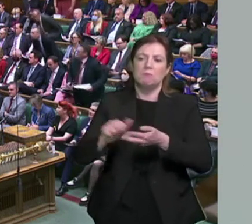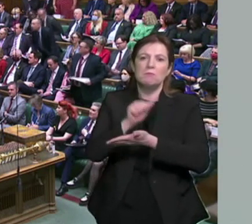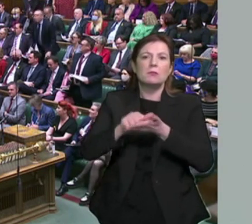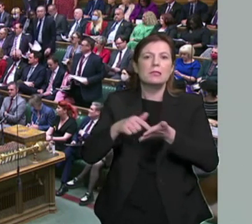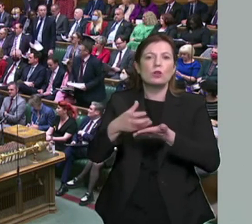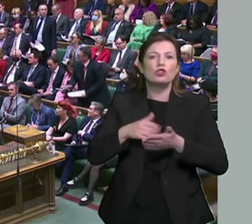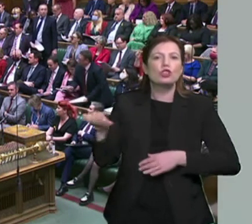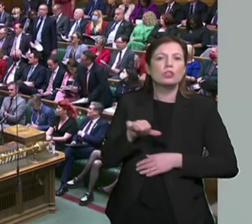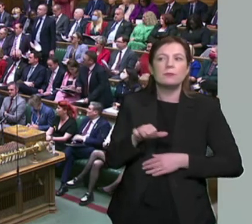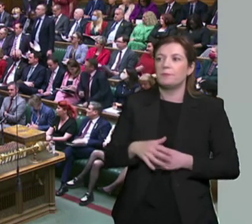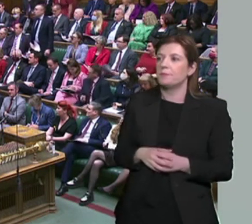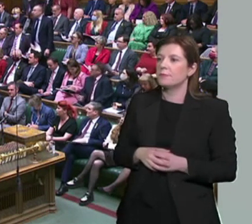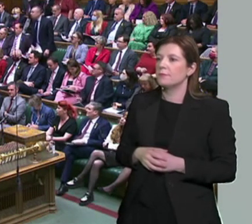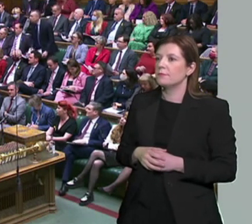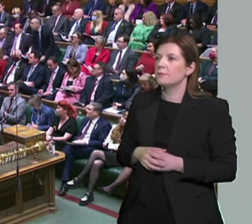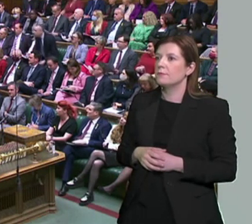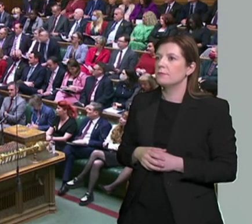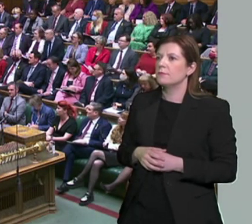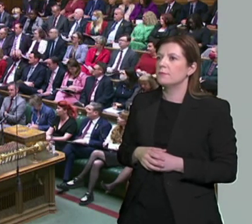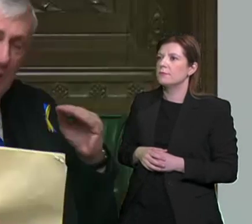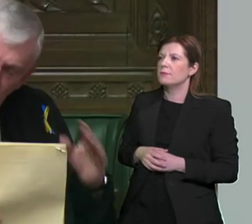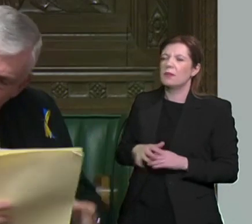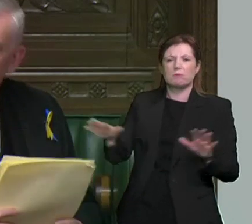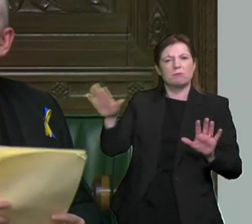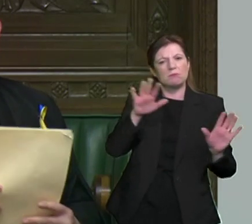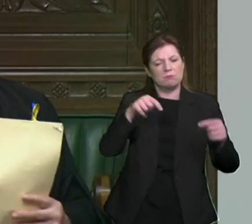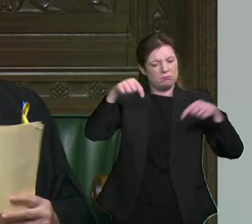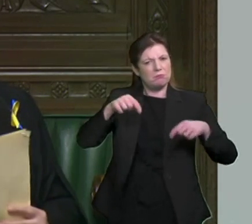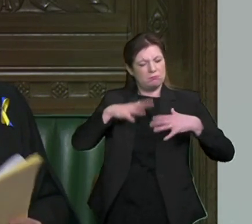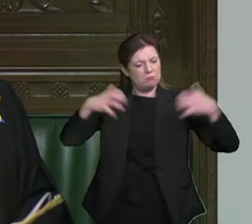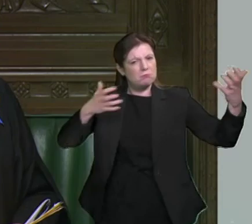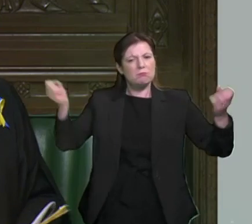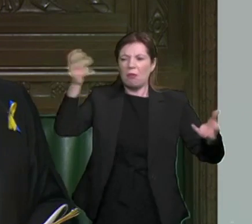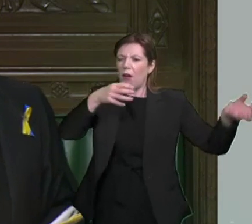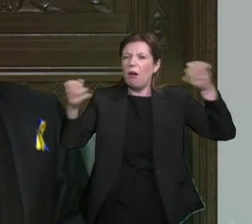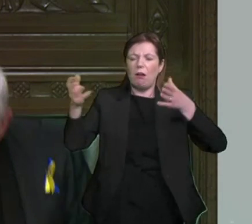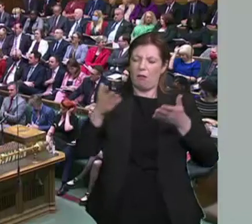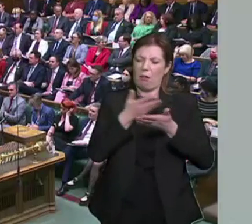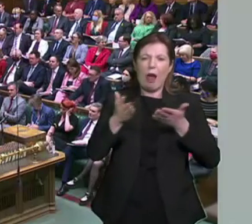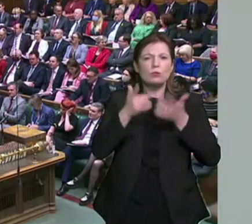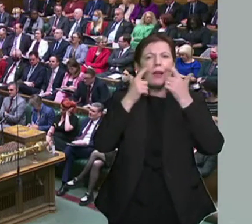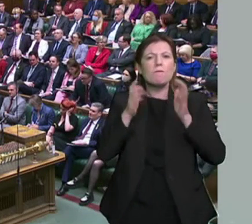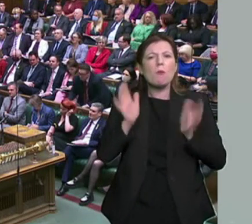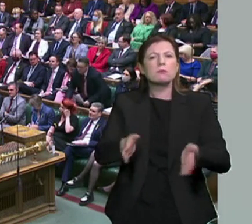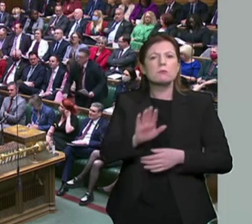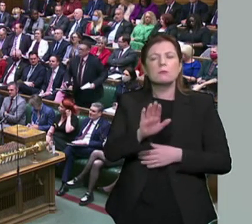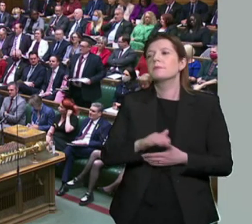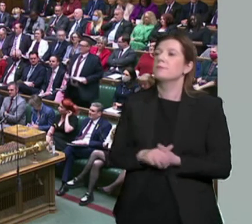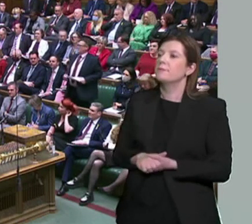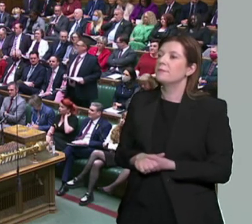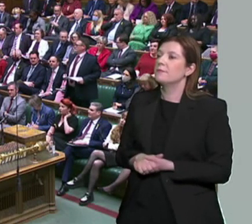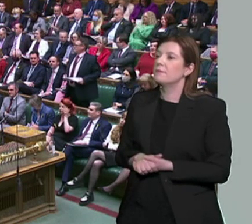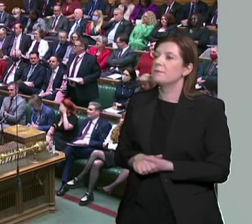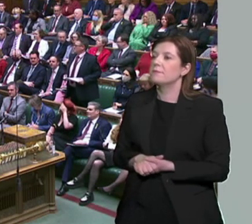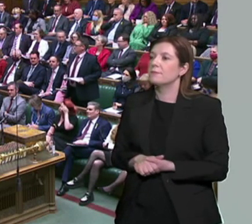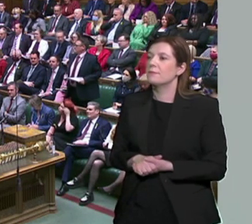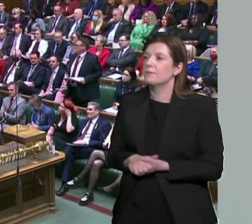Order. We need to use more moderate and temperate language in this Chamber.